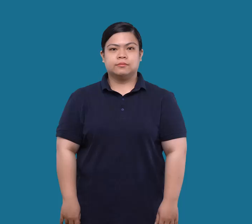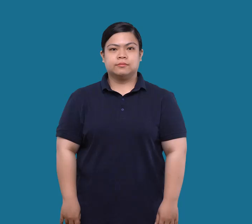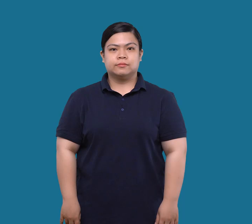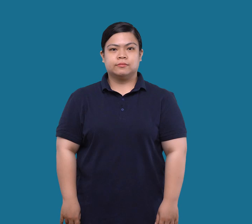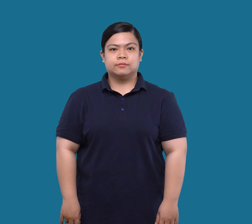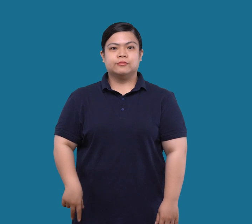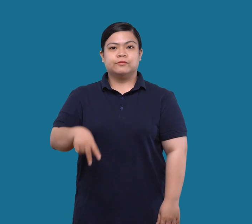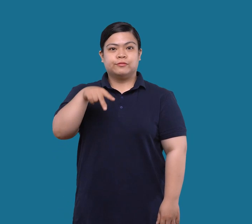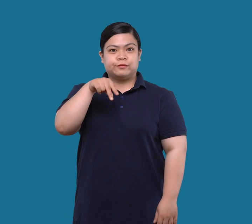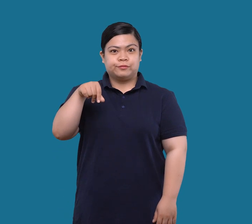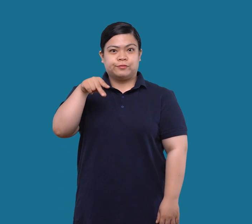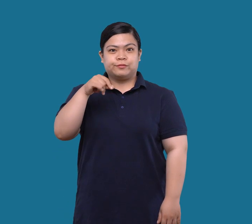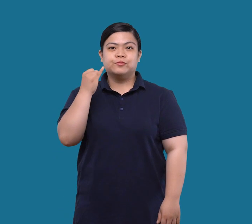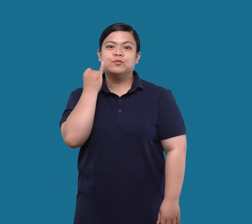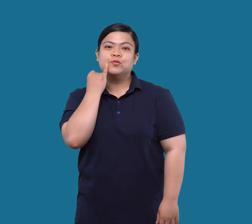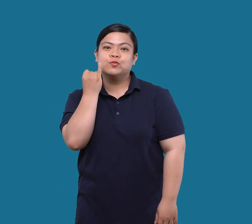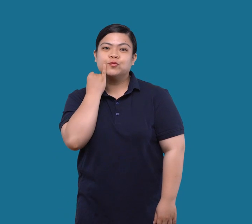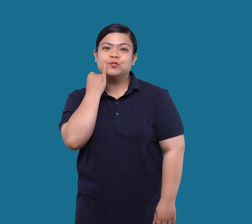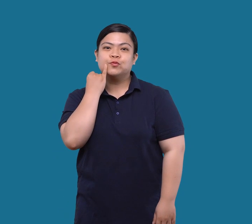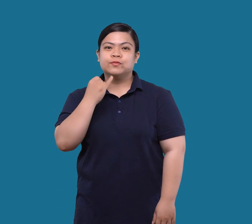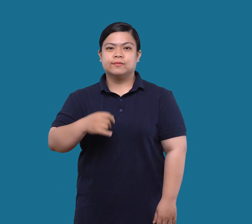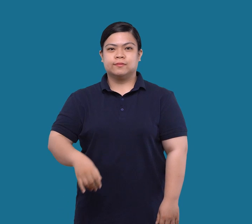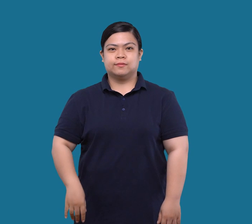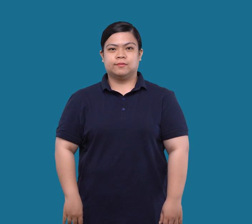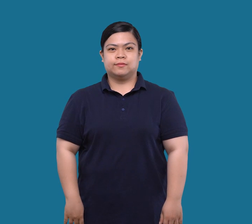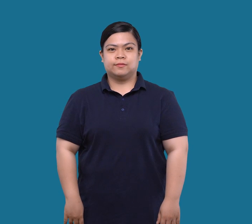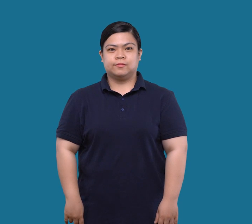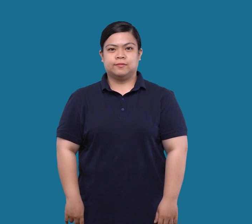chanh muối